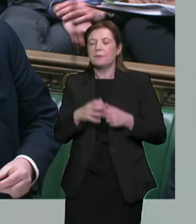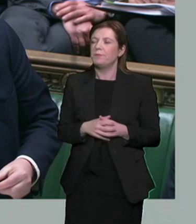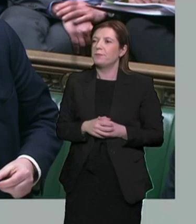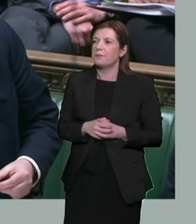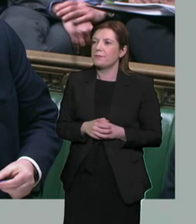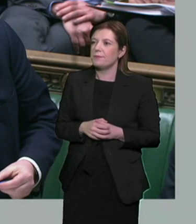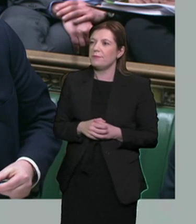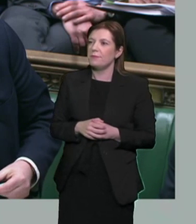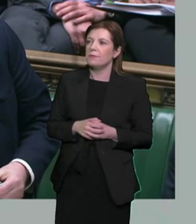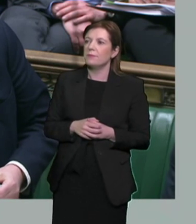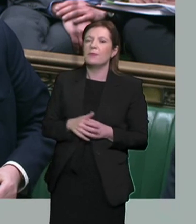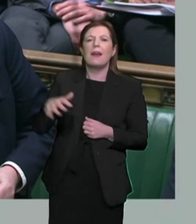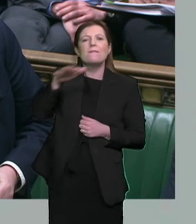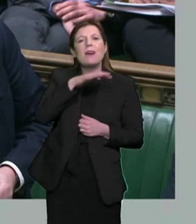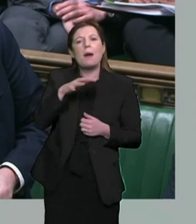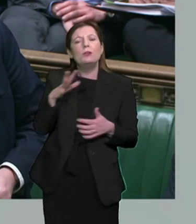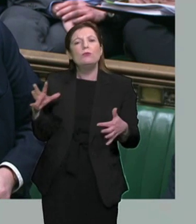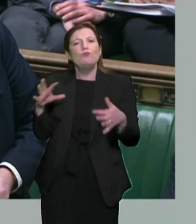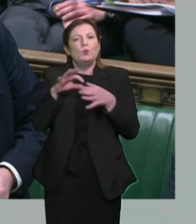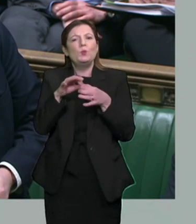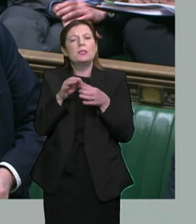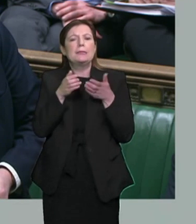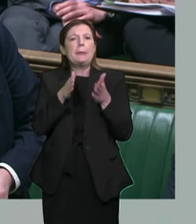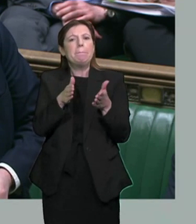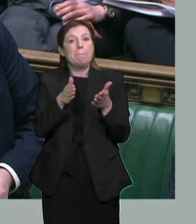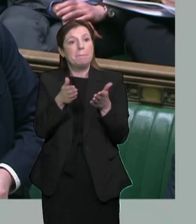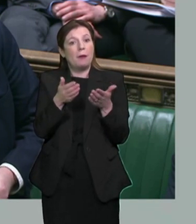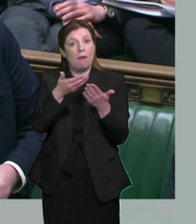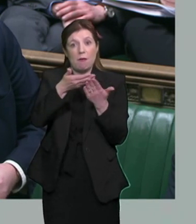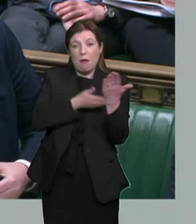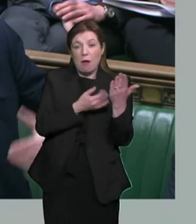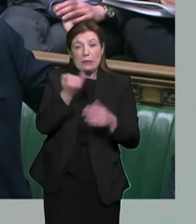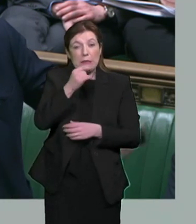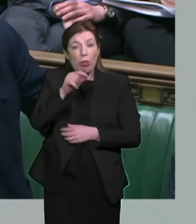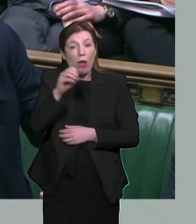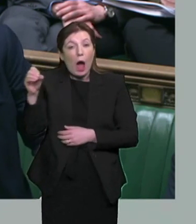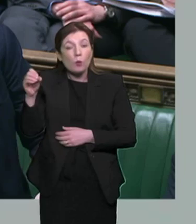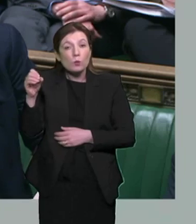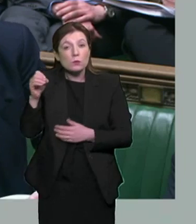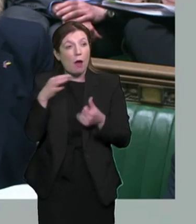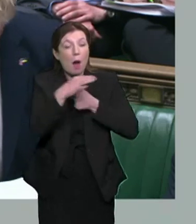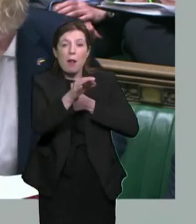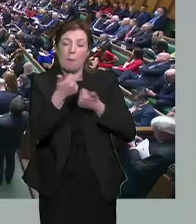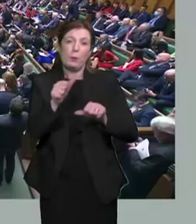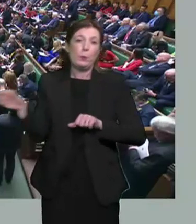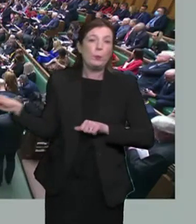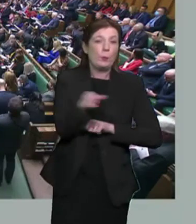Under the family reunion scheme alone, I think the numbers are now running in excess of 16,000 people coming here.